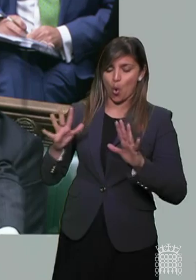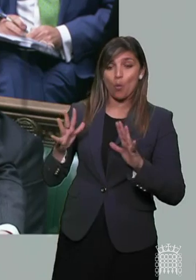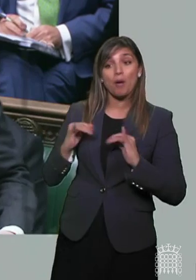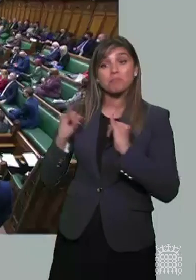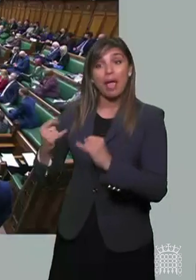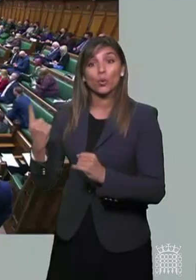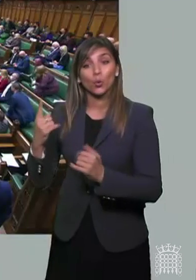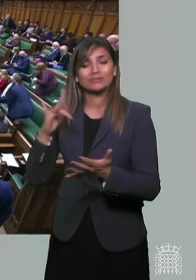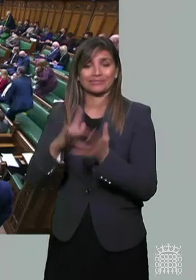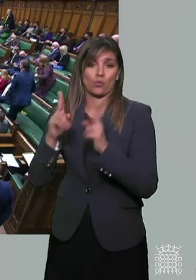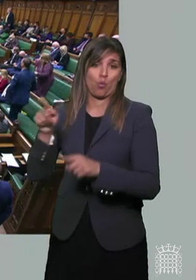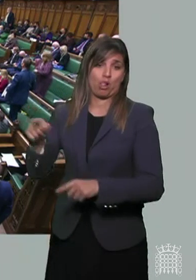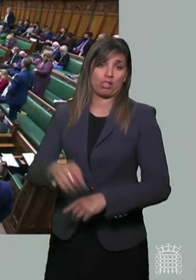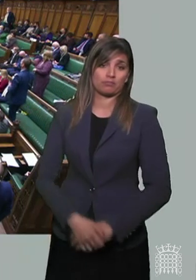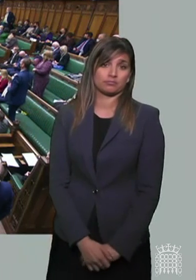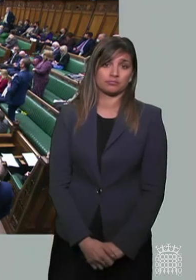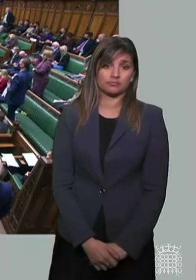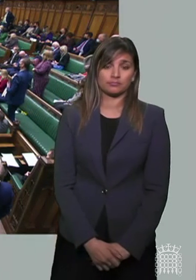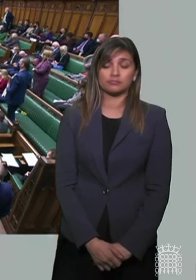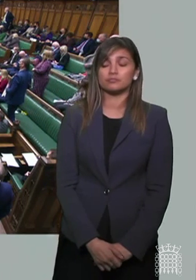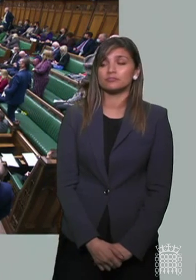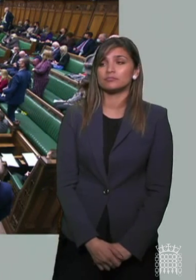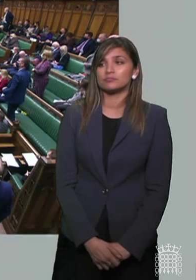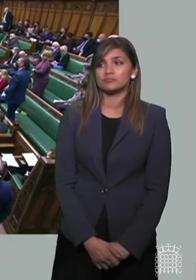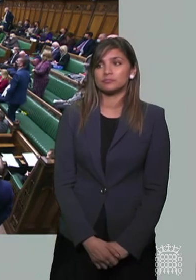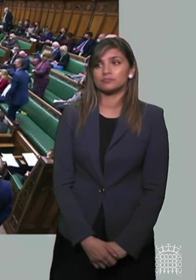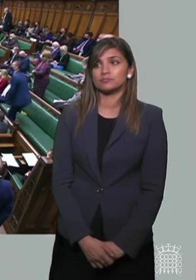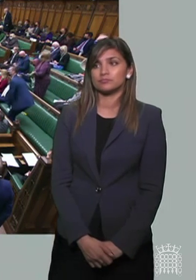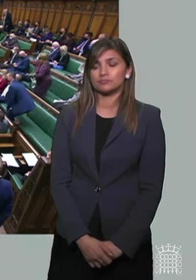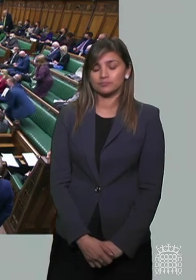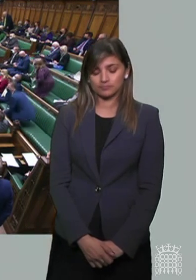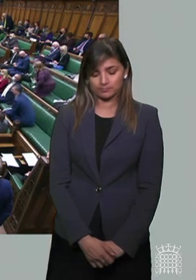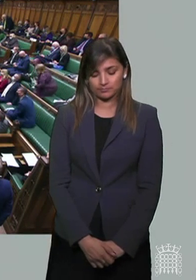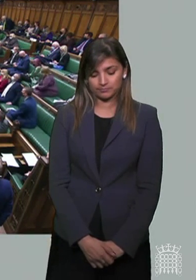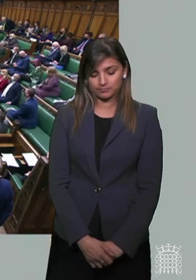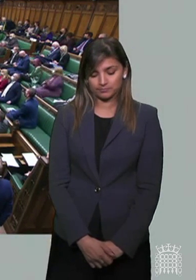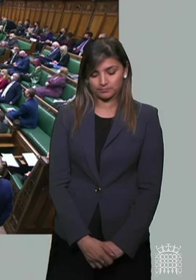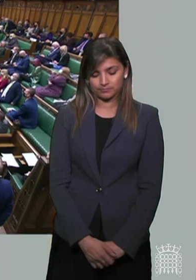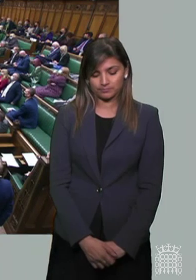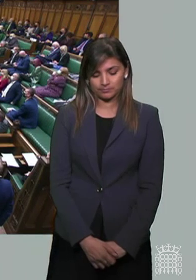the blame lies fairly and squarely with City Hall.